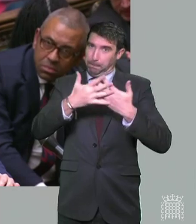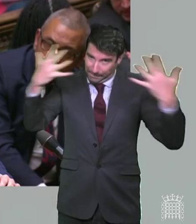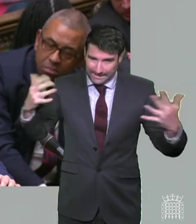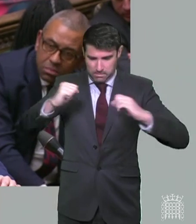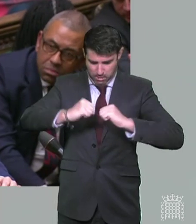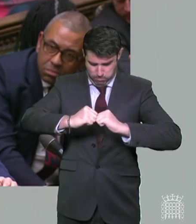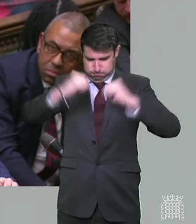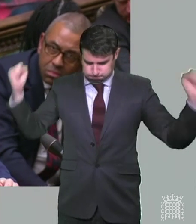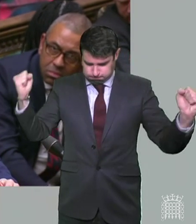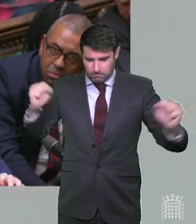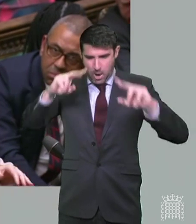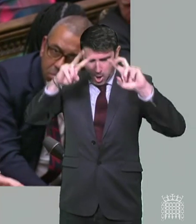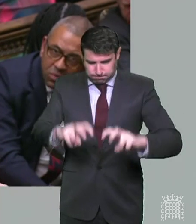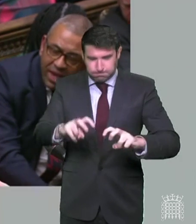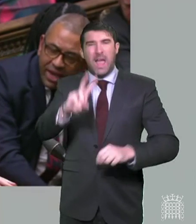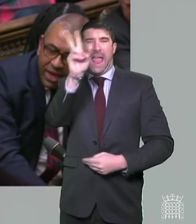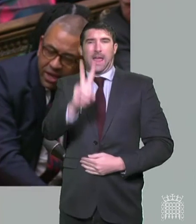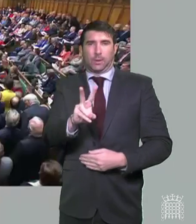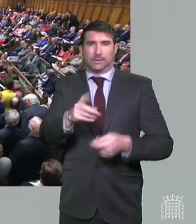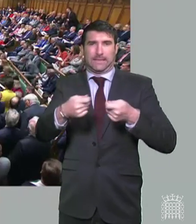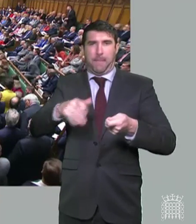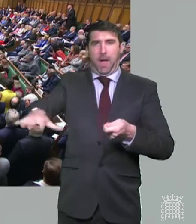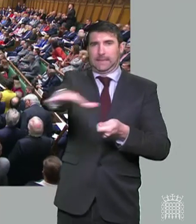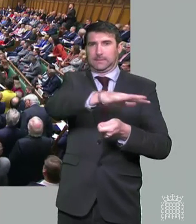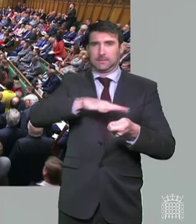I will certainly be saying more about that tomorrow.